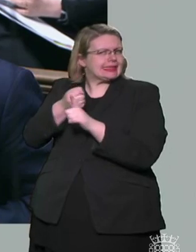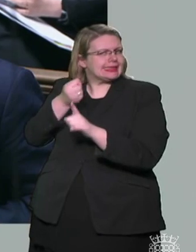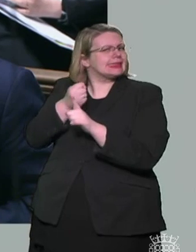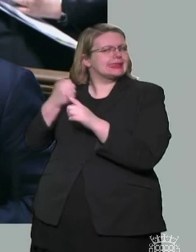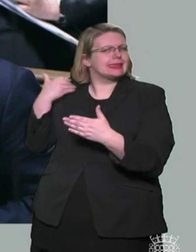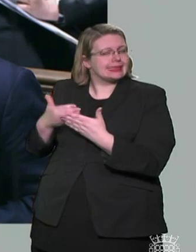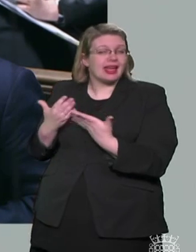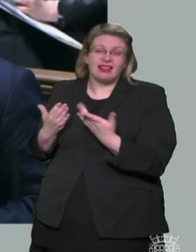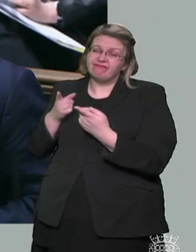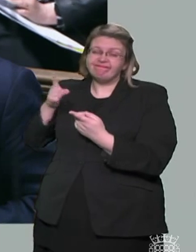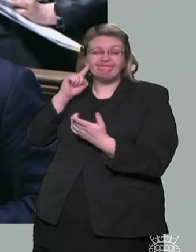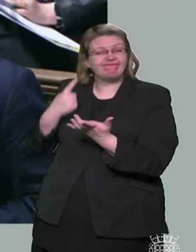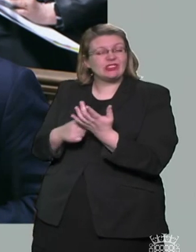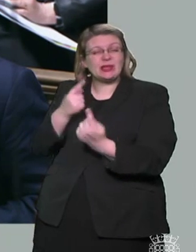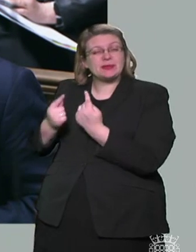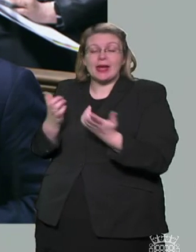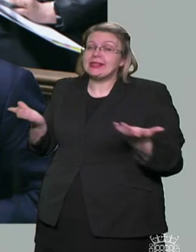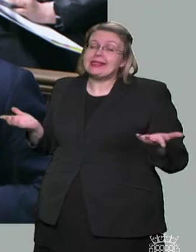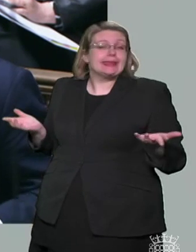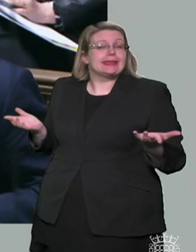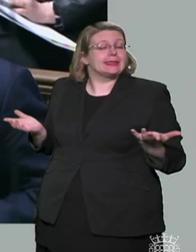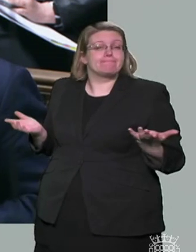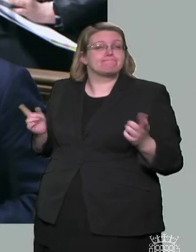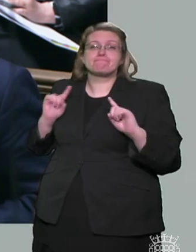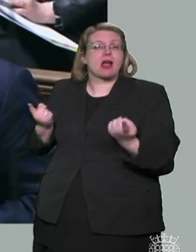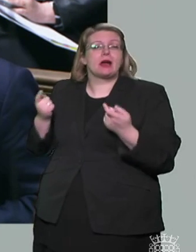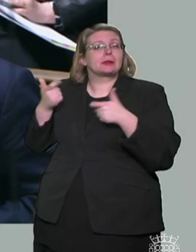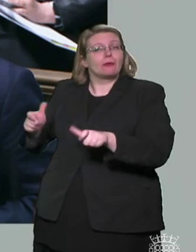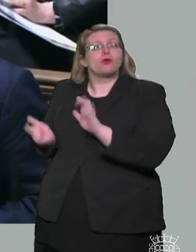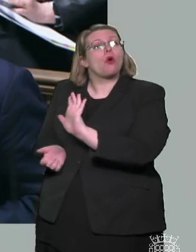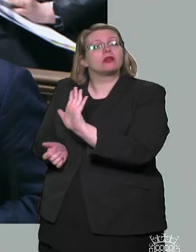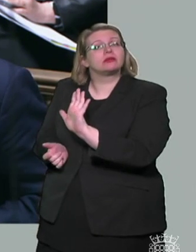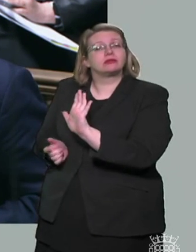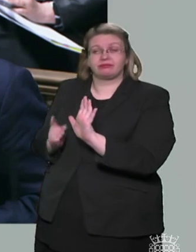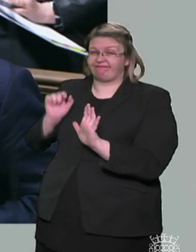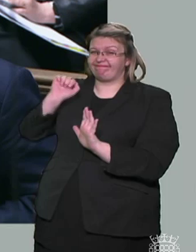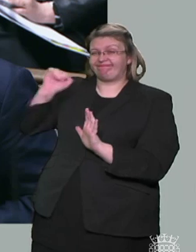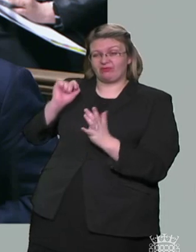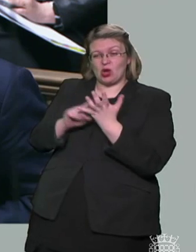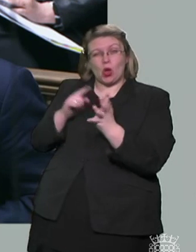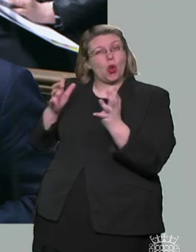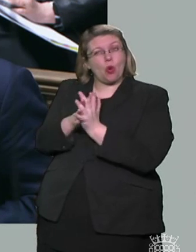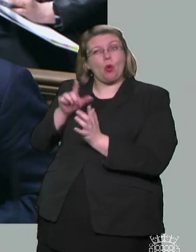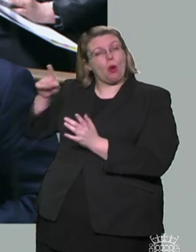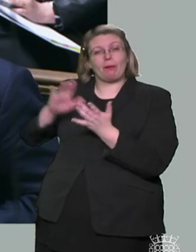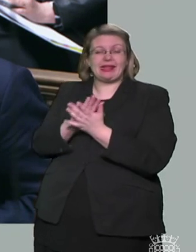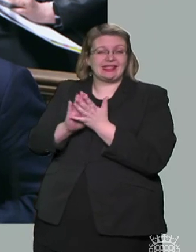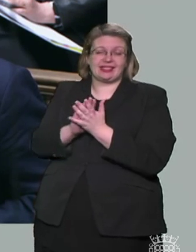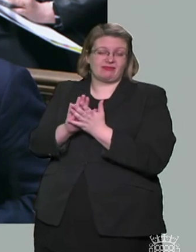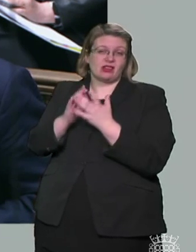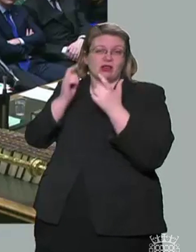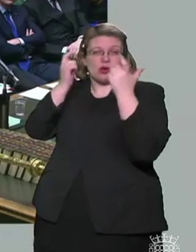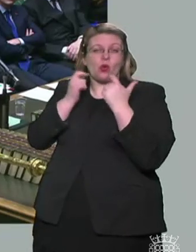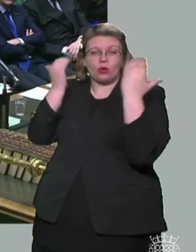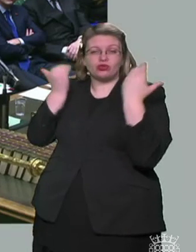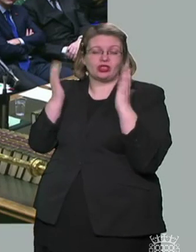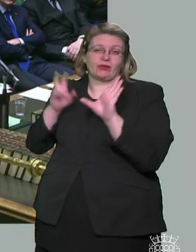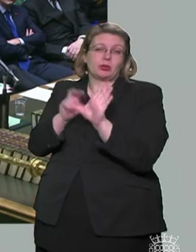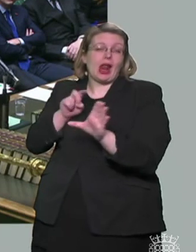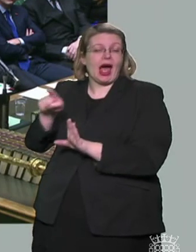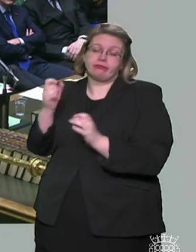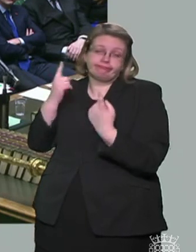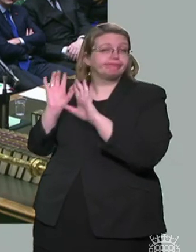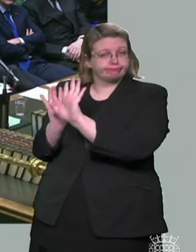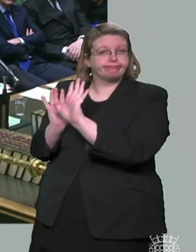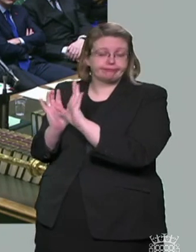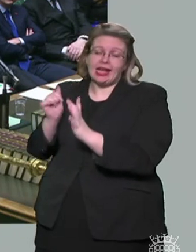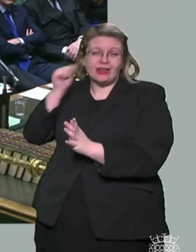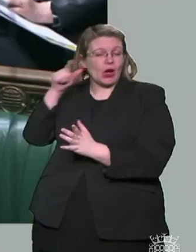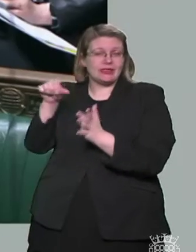Evidently, they have concluded that the constraints of the national security law make it impossible for them to continue to serve in the way they would want.